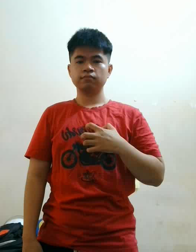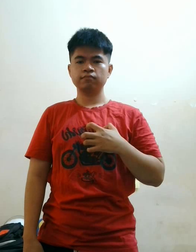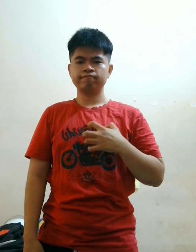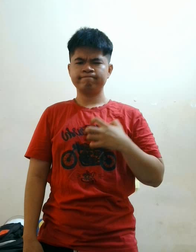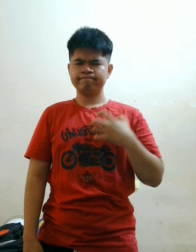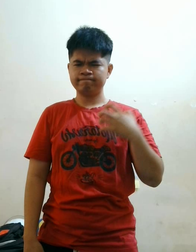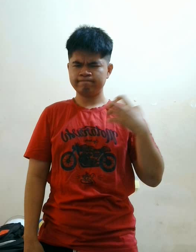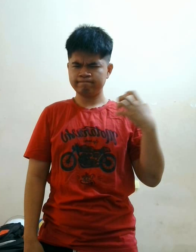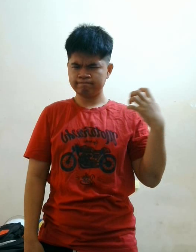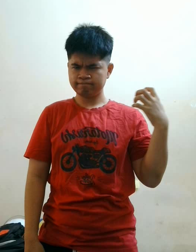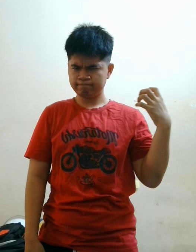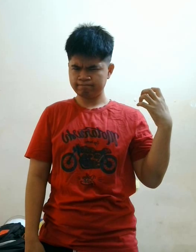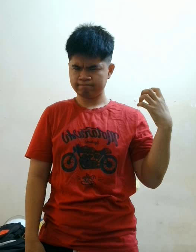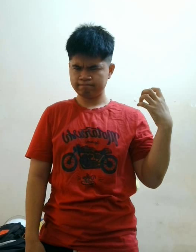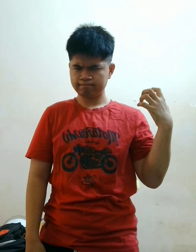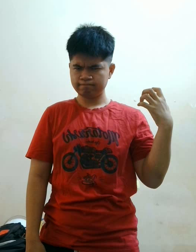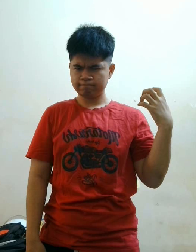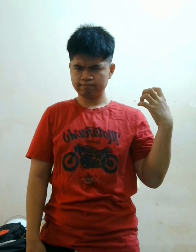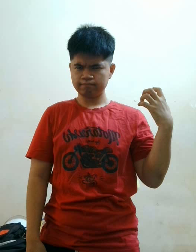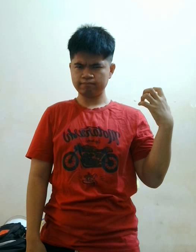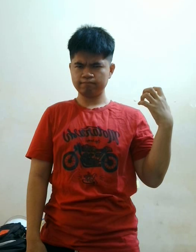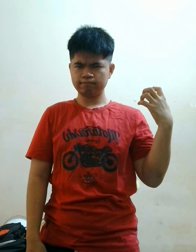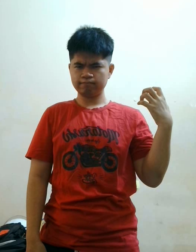tuc gian